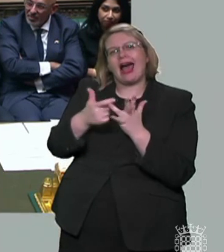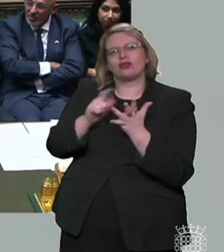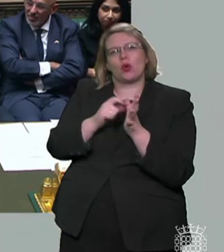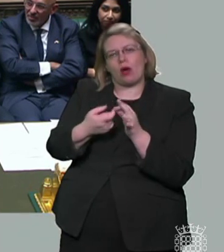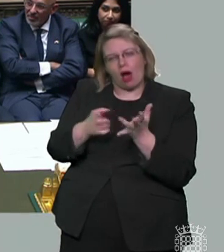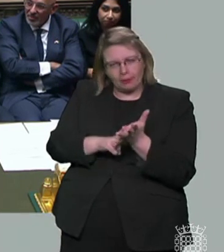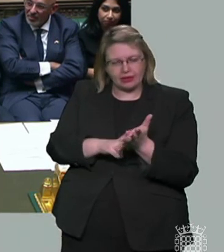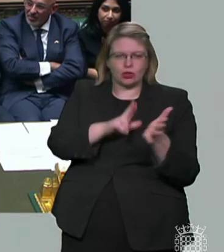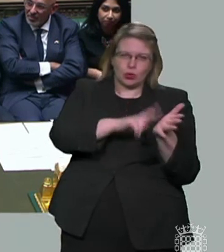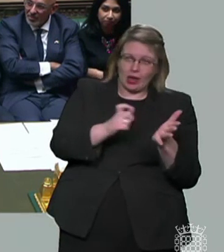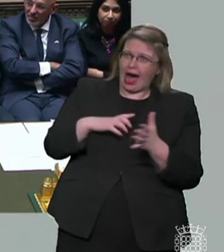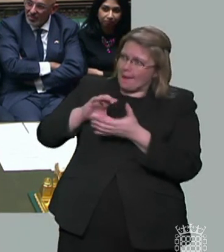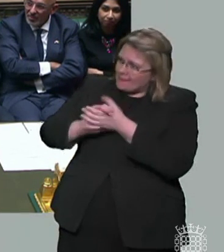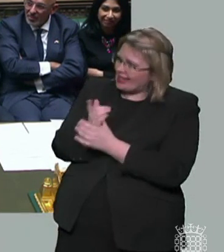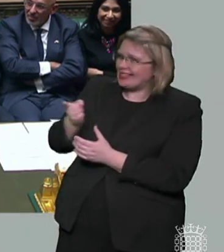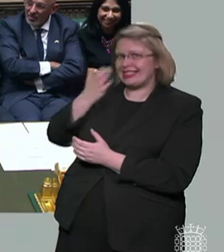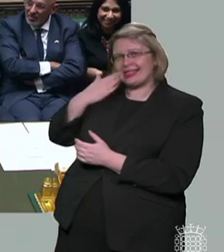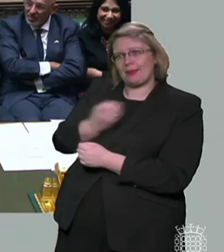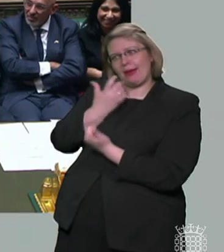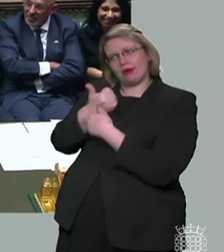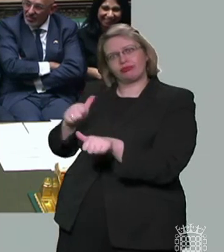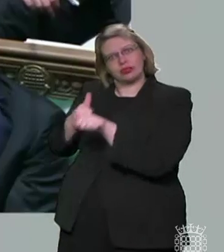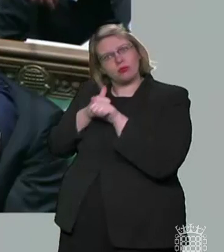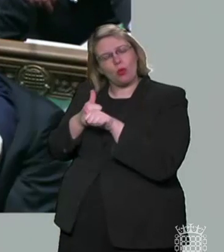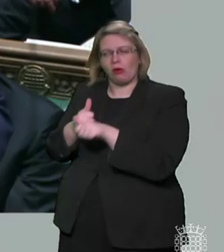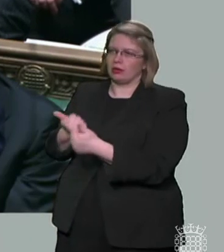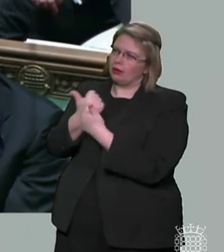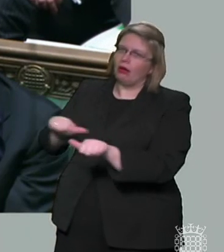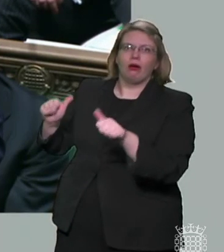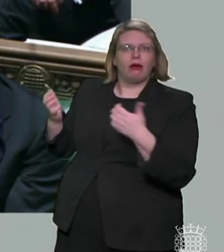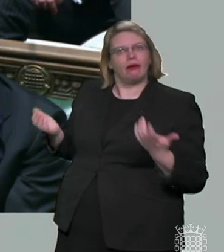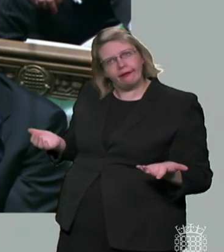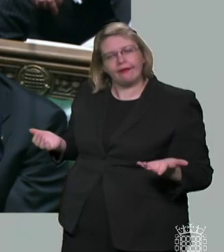As I say, I am overjoyed that Labour now seems to occupy that position.